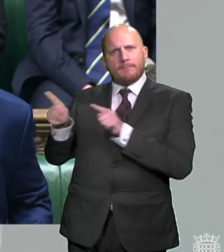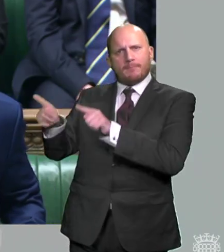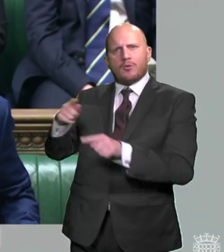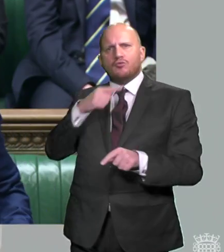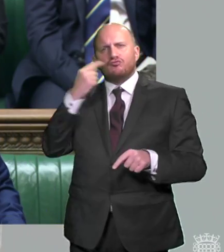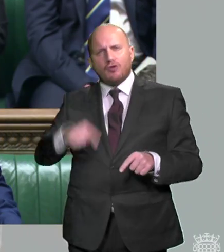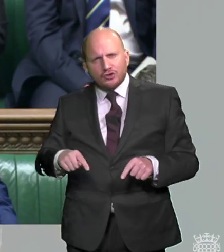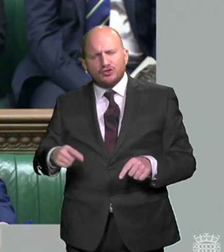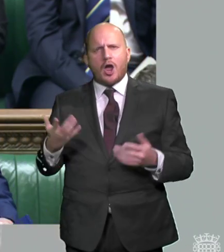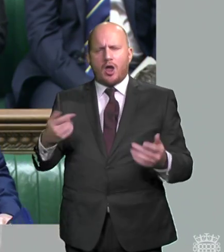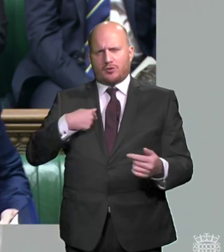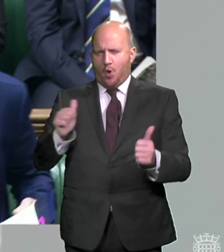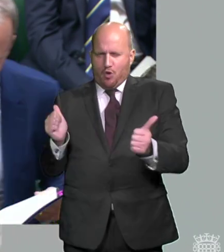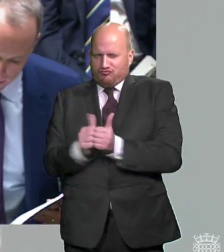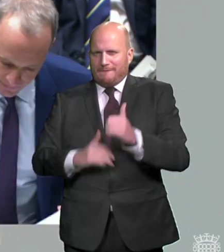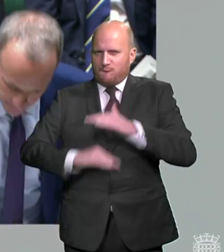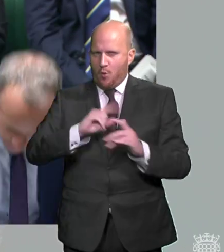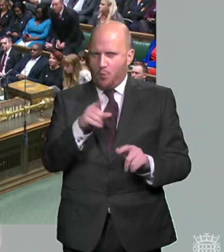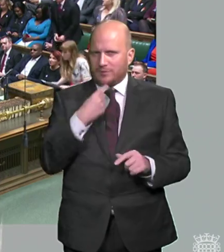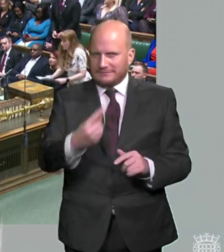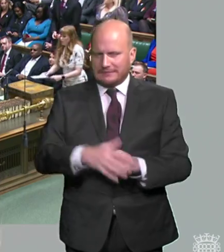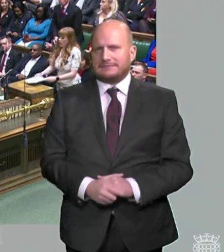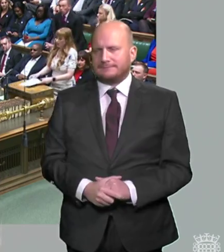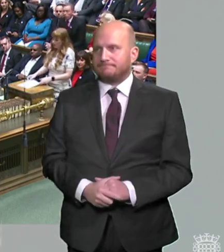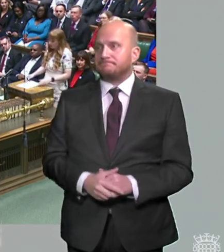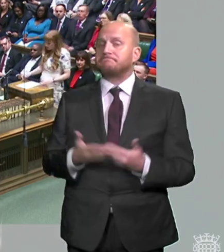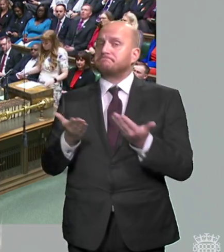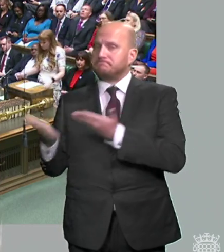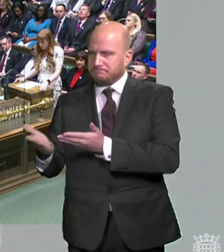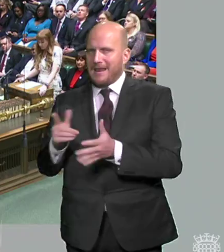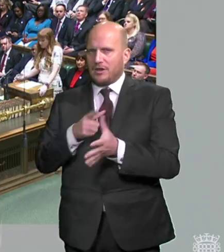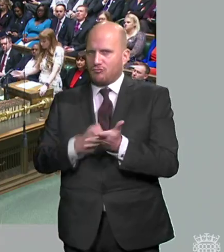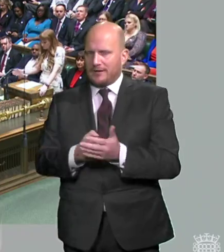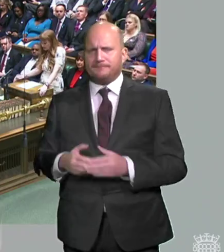I agree 100% with what the right honourable Lady said.